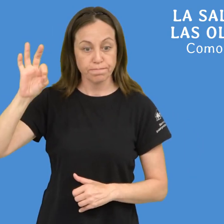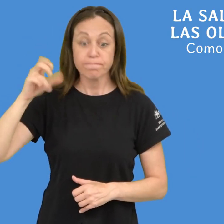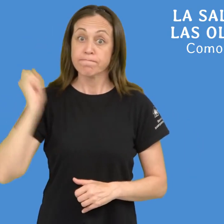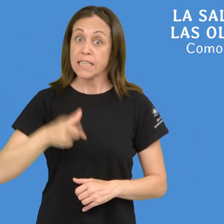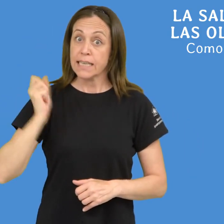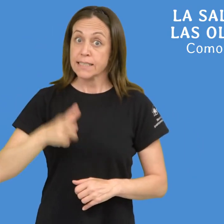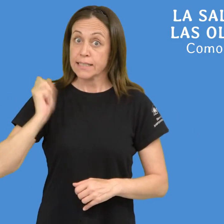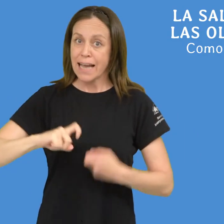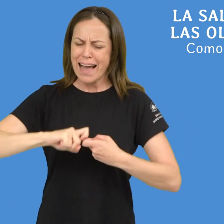frecuente